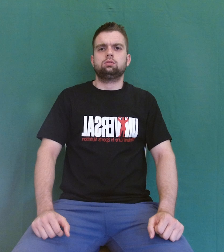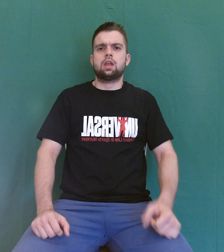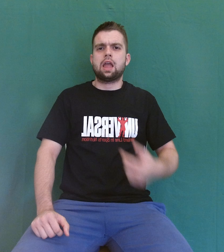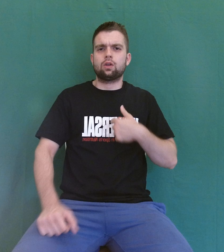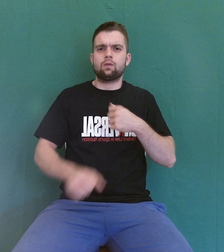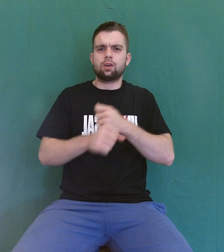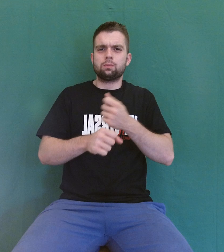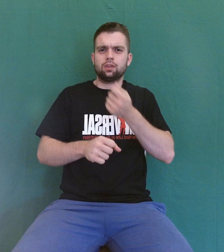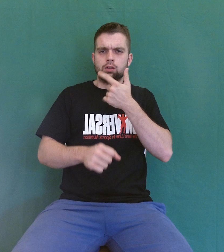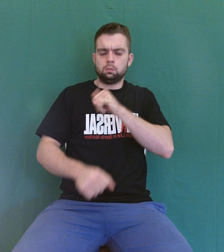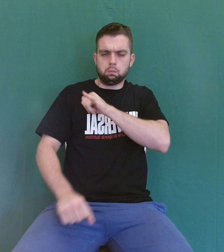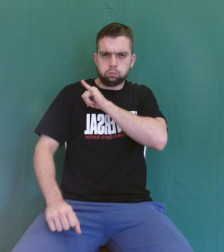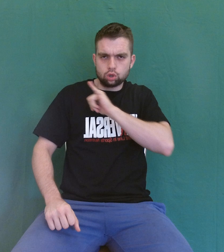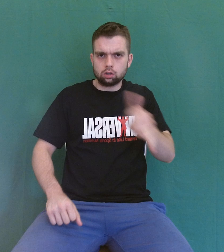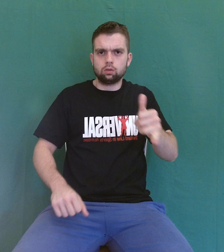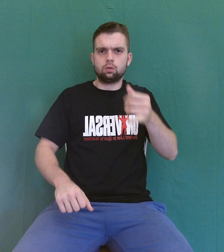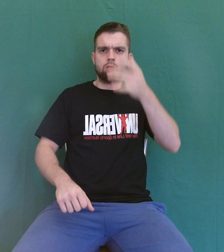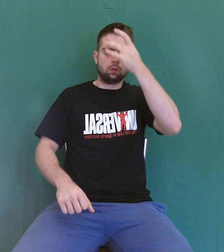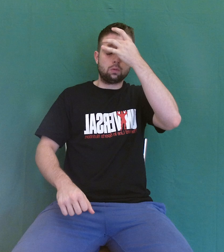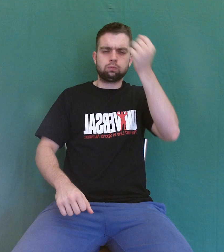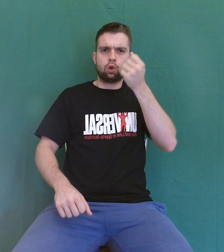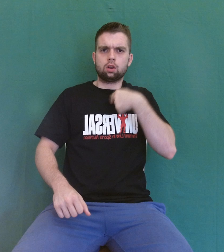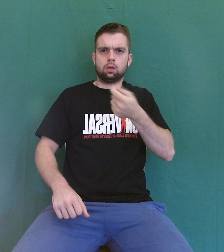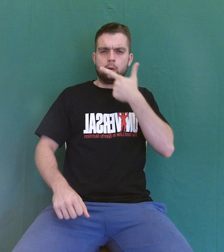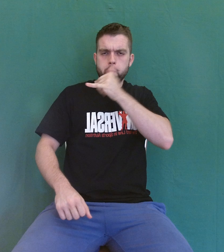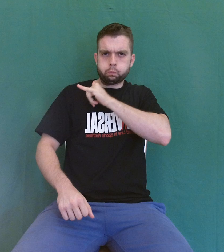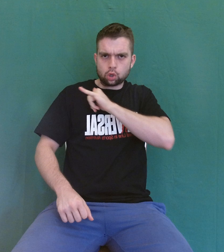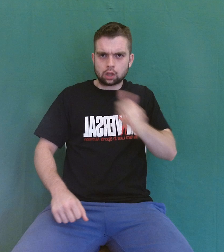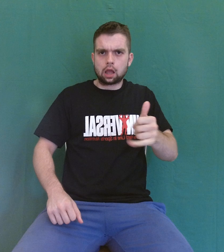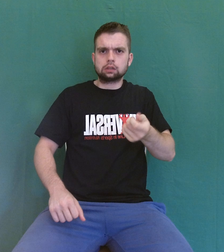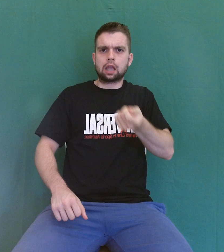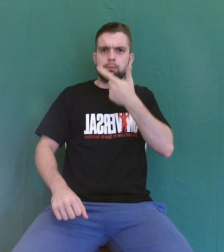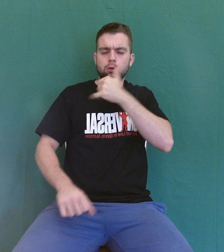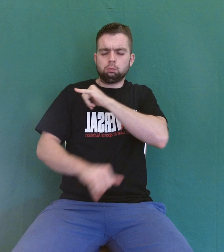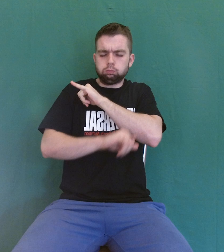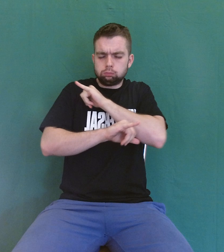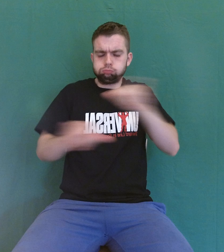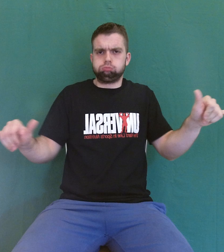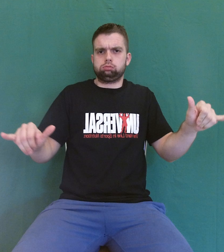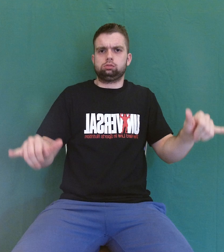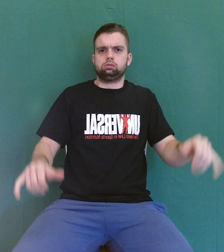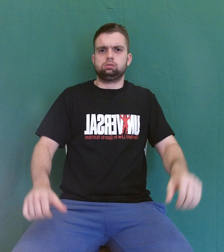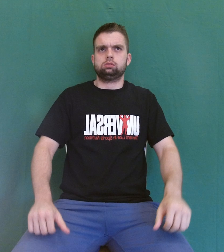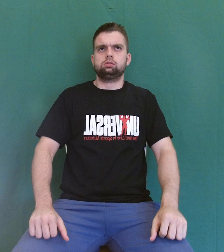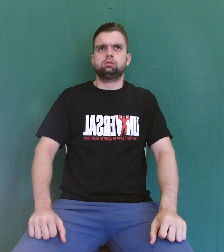ΕΓΩ ΦΑΡΜΑΚΑ ΠΟΤΕ ΠΟΝΟΚΕΦΑΛΟΣ ΕΓΩ ΦΑΡΜΑΚΑ ΠΟΤΕ ΦΑΡΜΑΚΑ ΠΟΤΕ